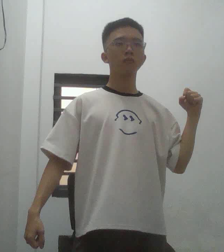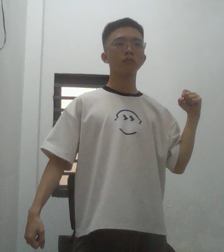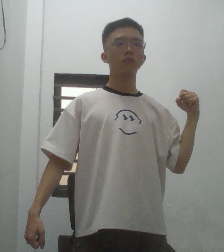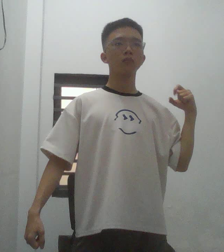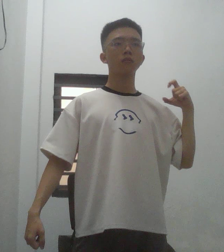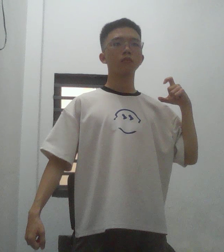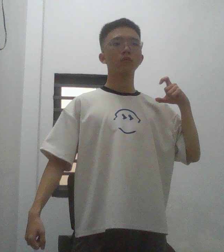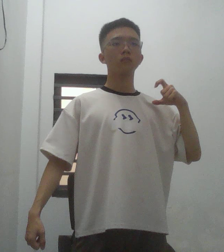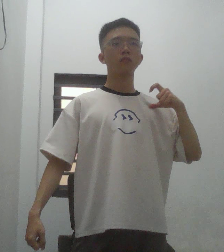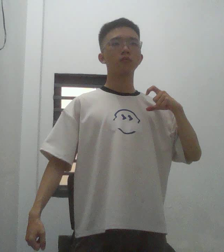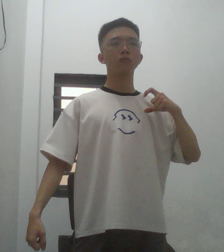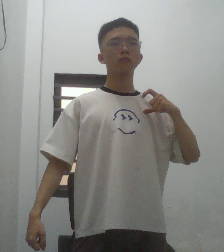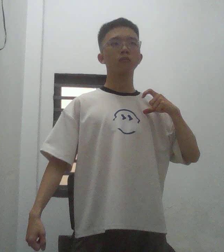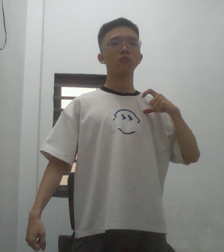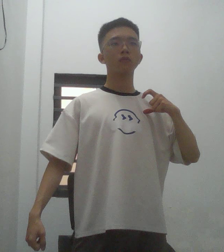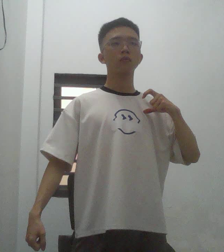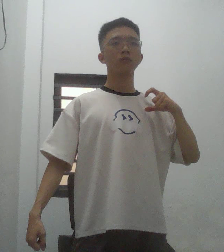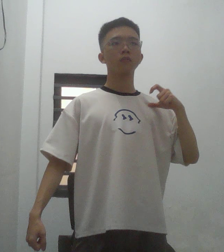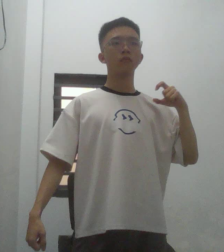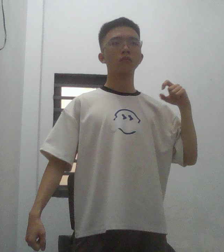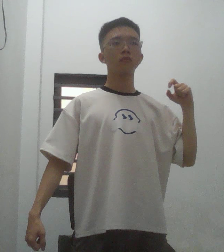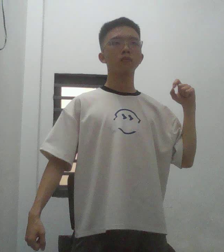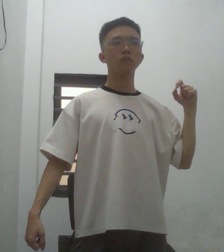giau co